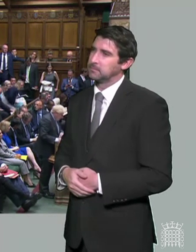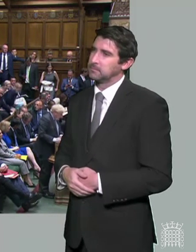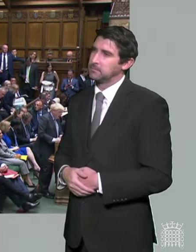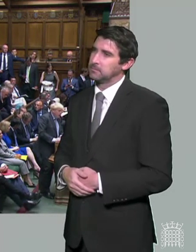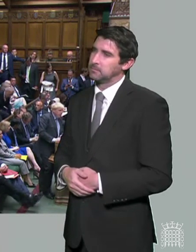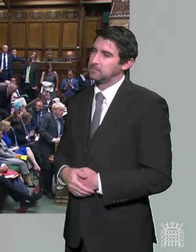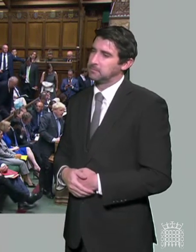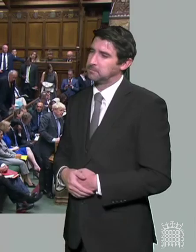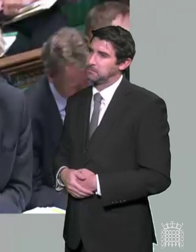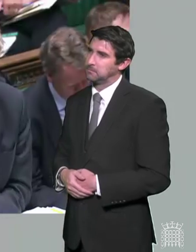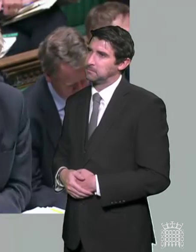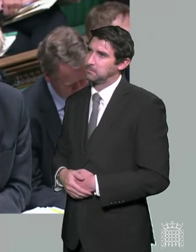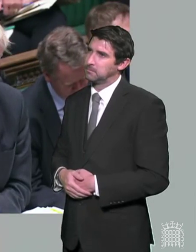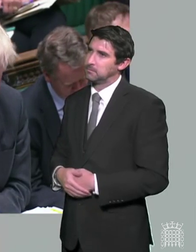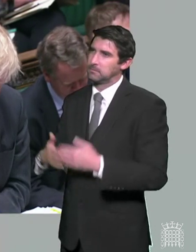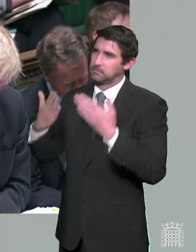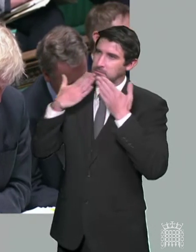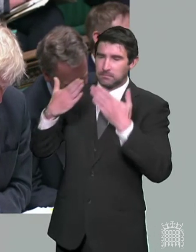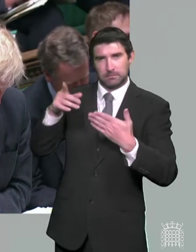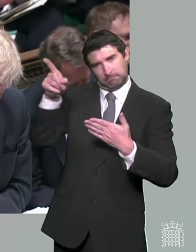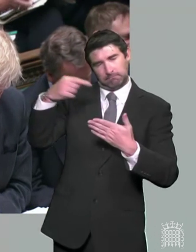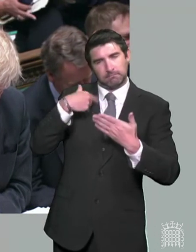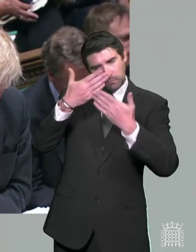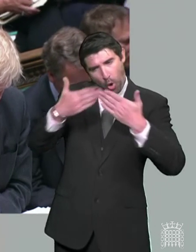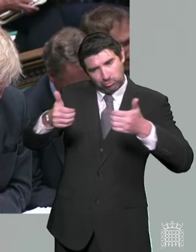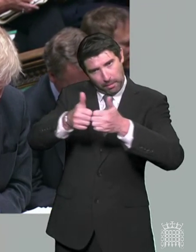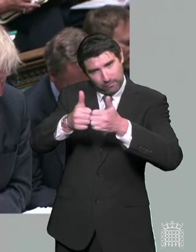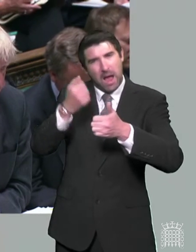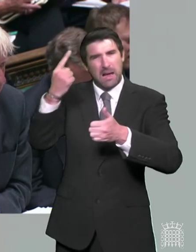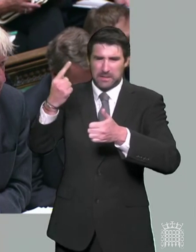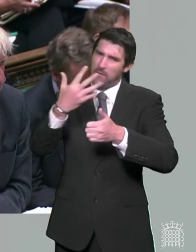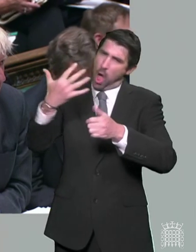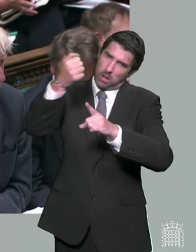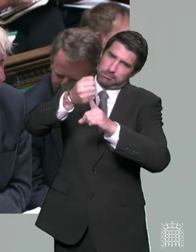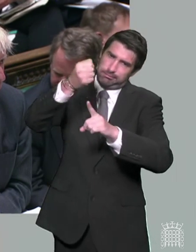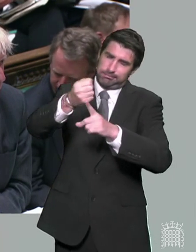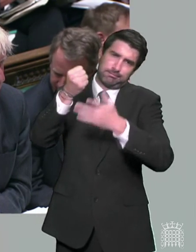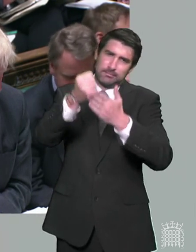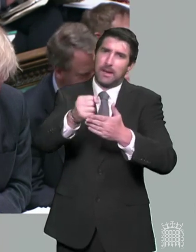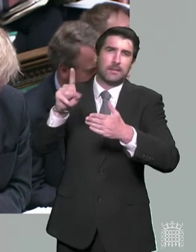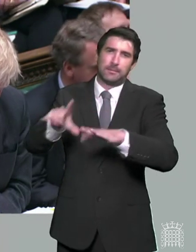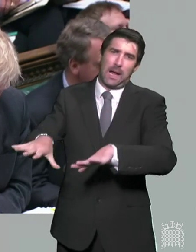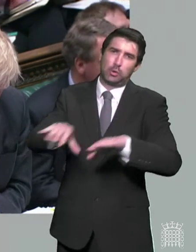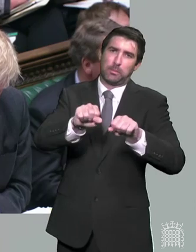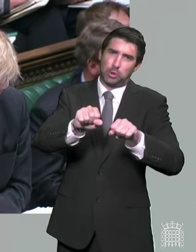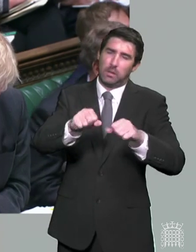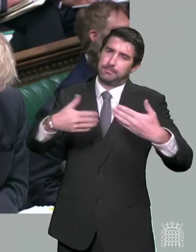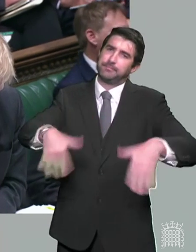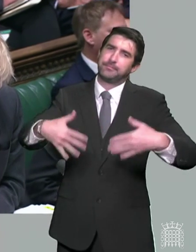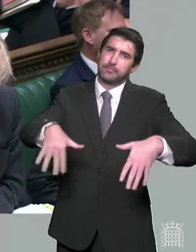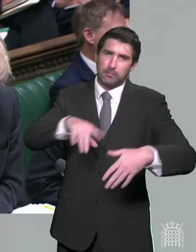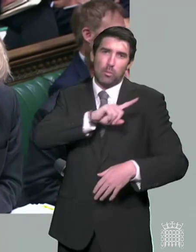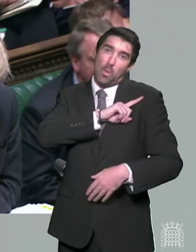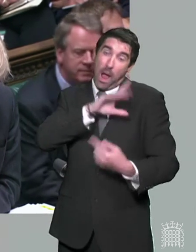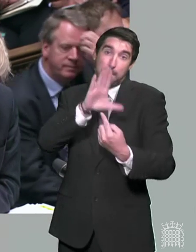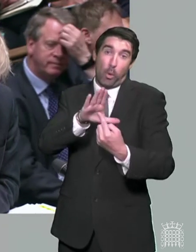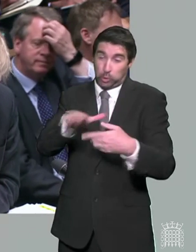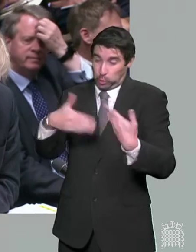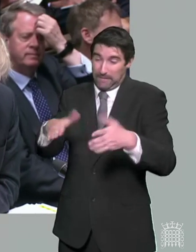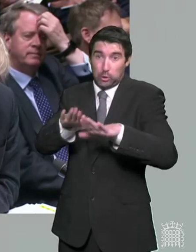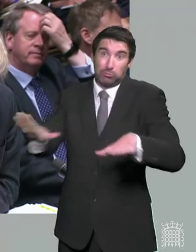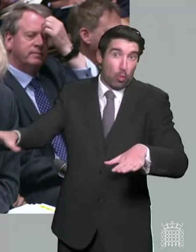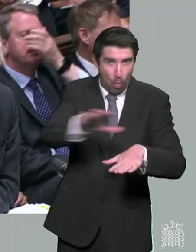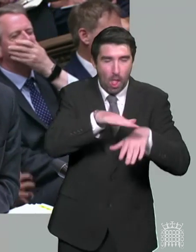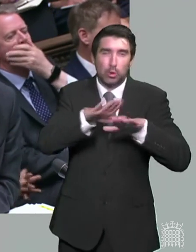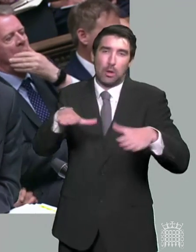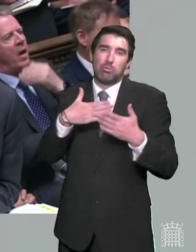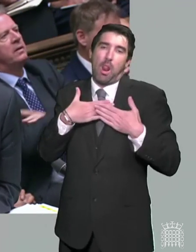My honourable Friend is a great champion of adopters and all those who help to give children a loving and stable home.